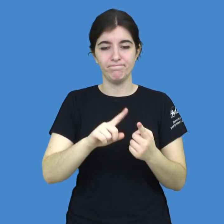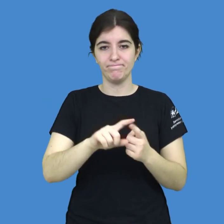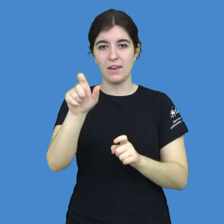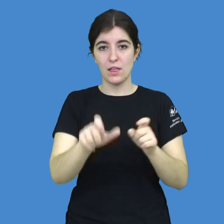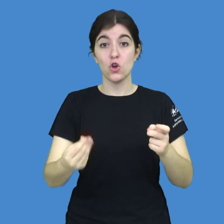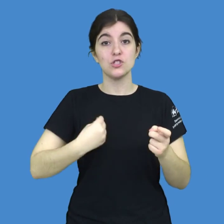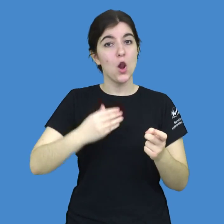persona